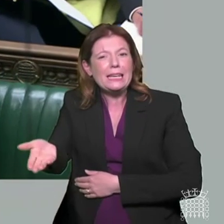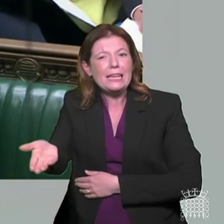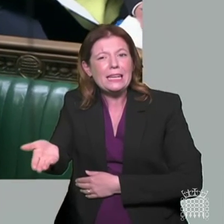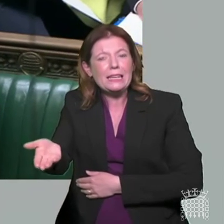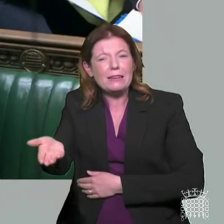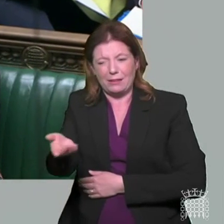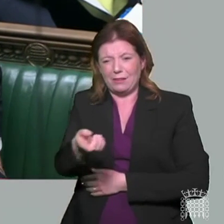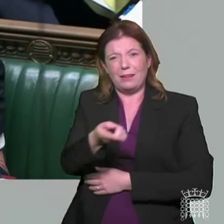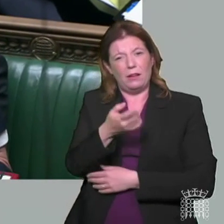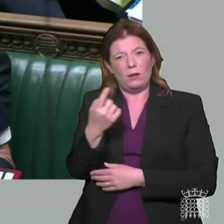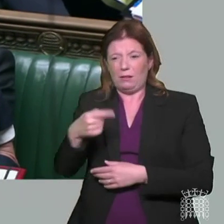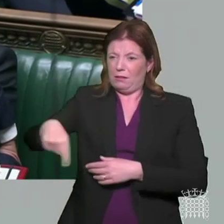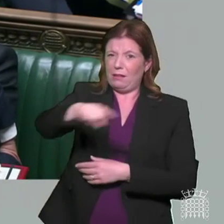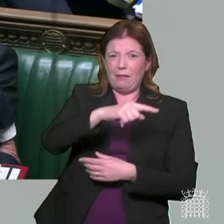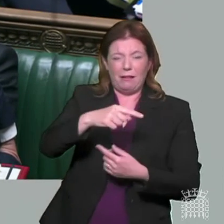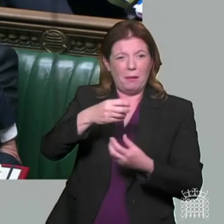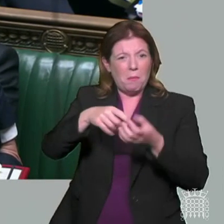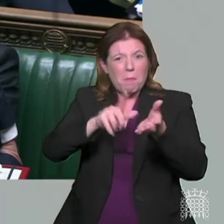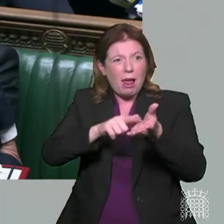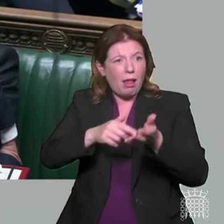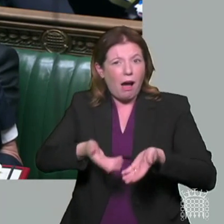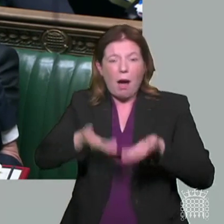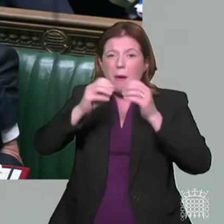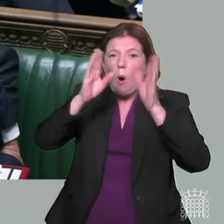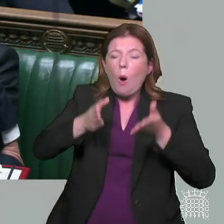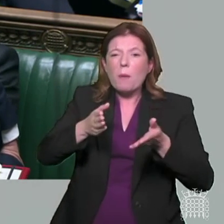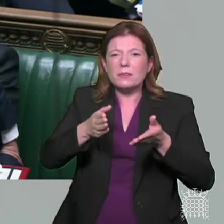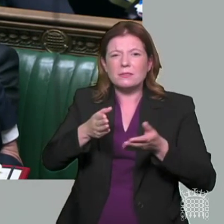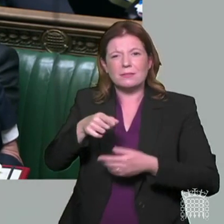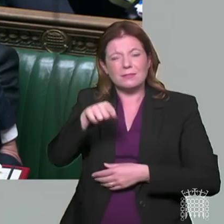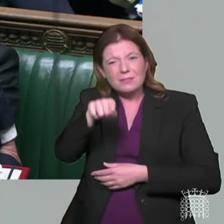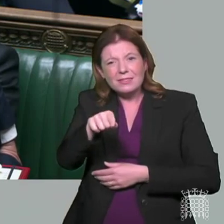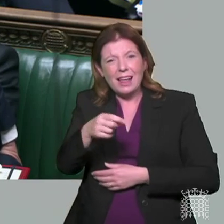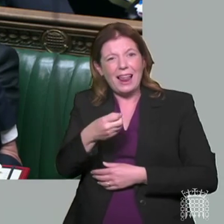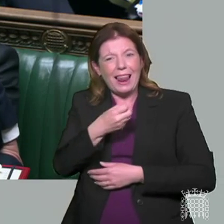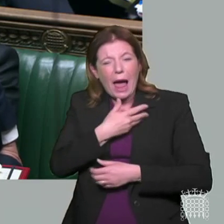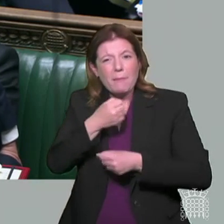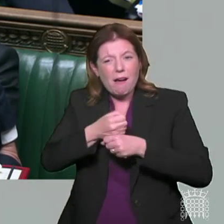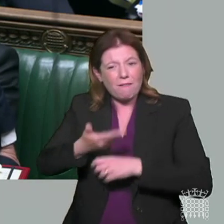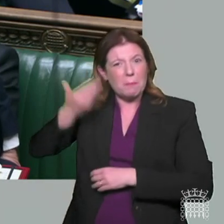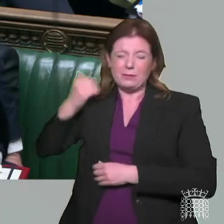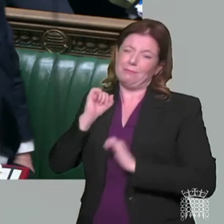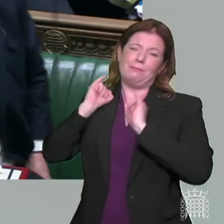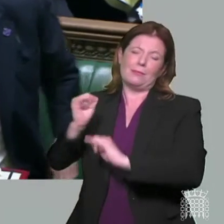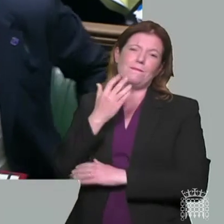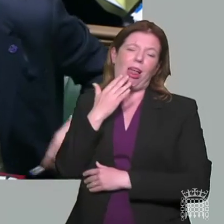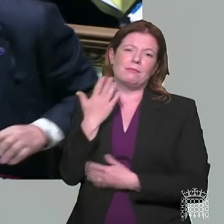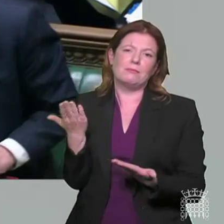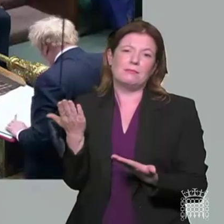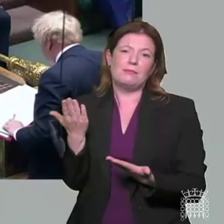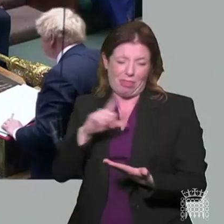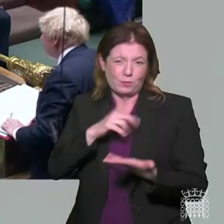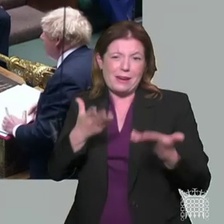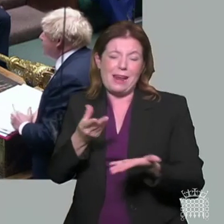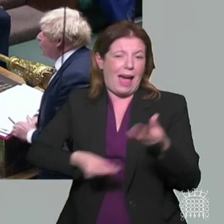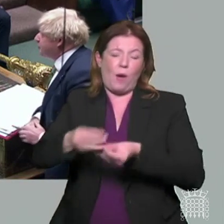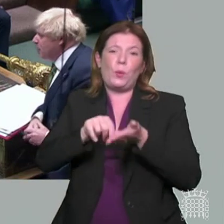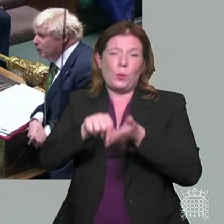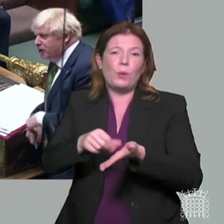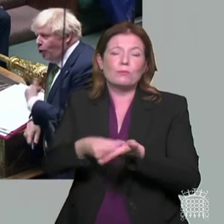The people suffering from high energy prices in this country today have previous Labour Governments to blame for that mistake.